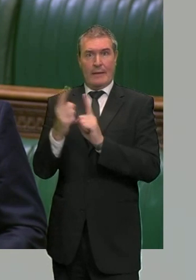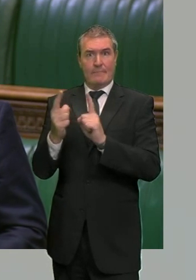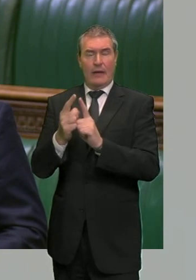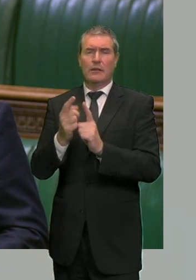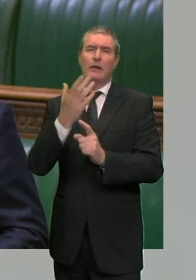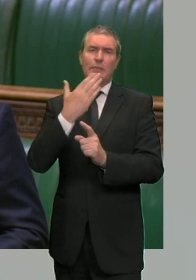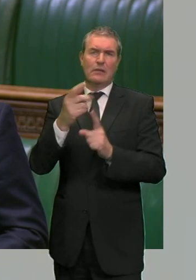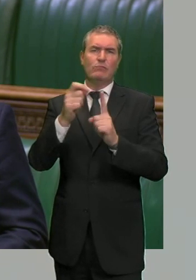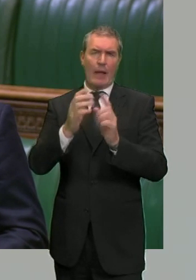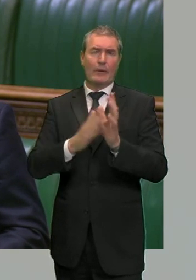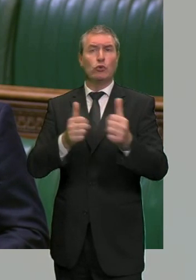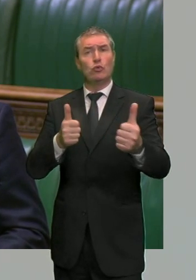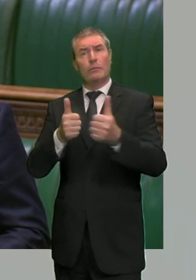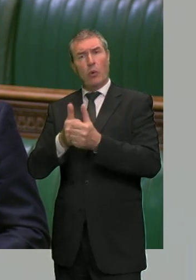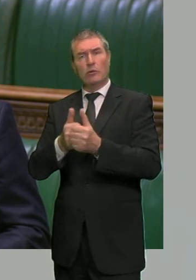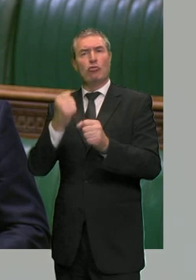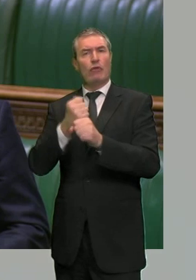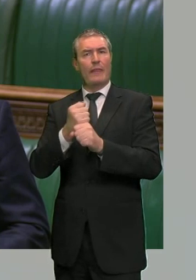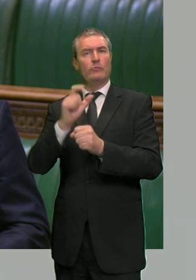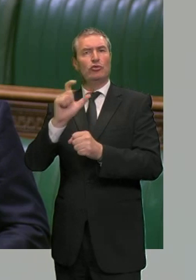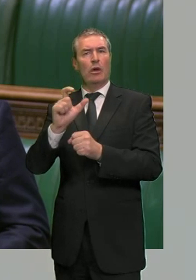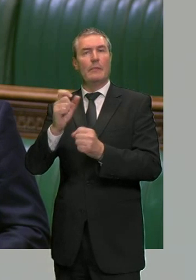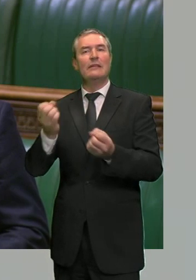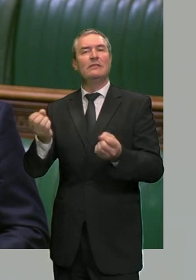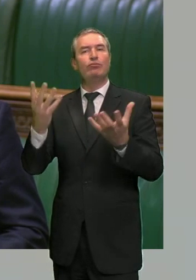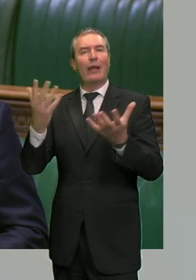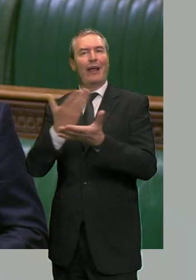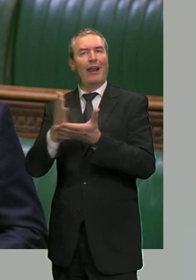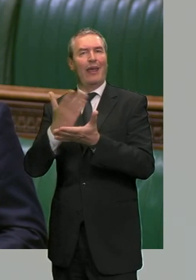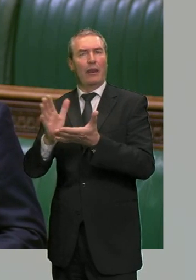Will the Prime Minister join me in backing the Grantham Journal’s spring clean campaign?